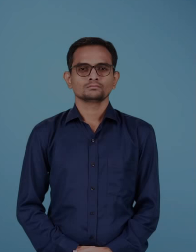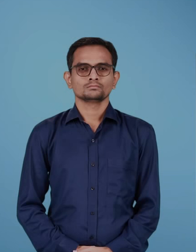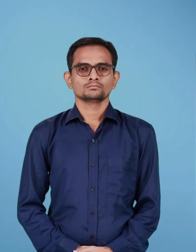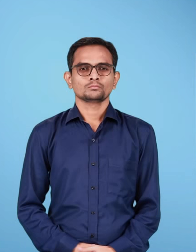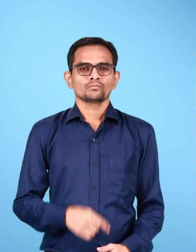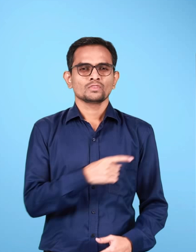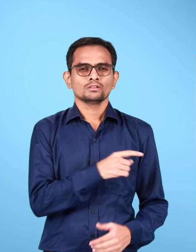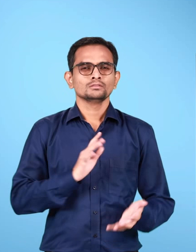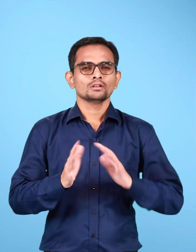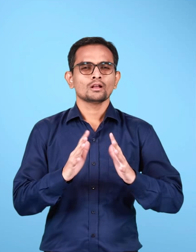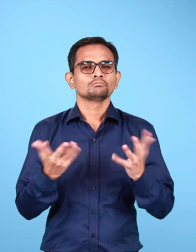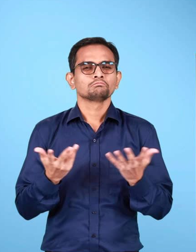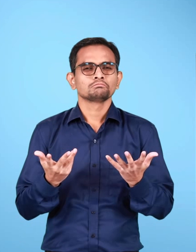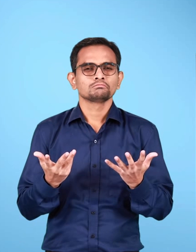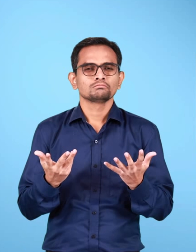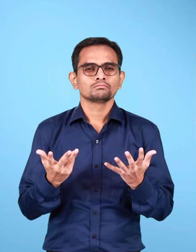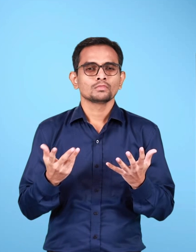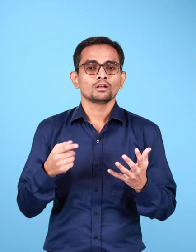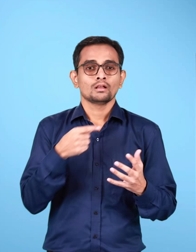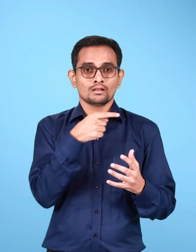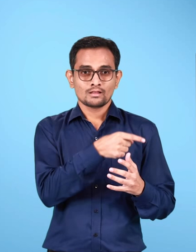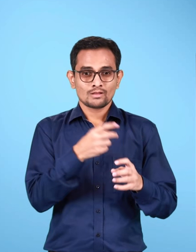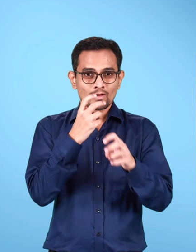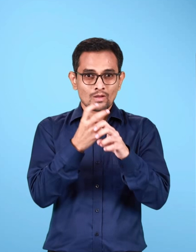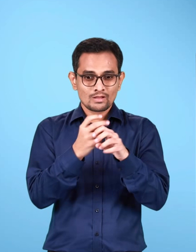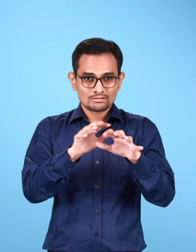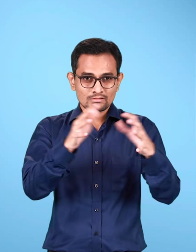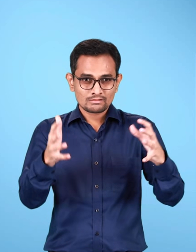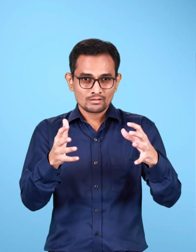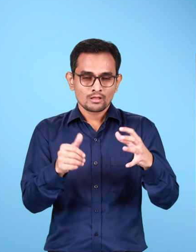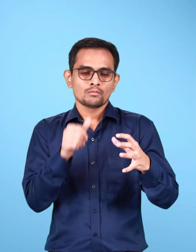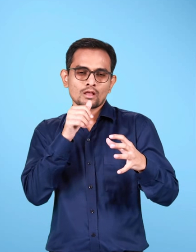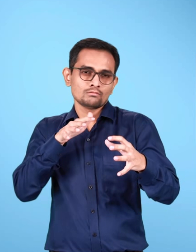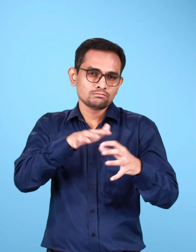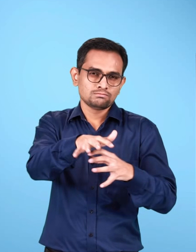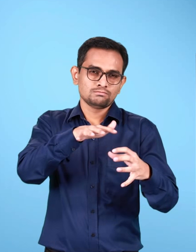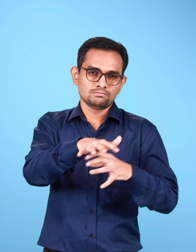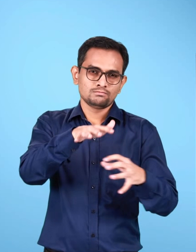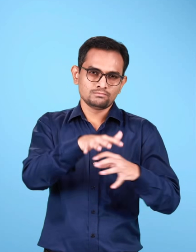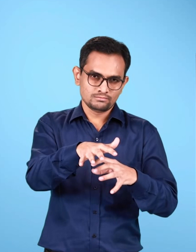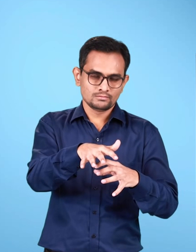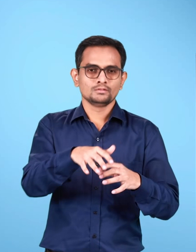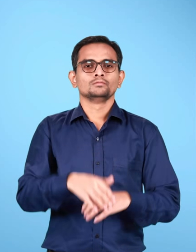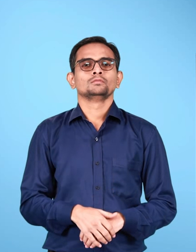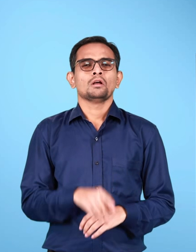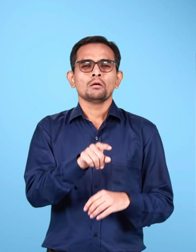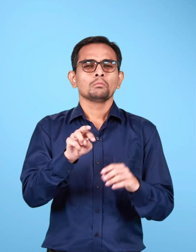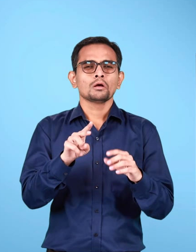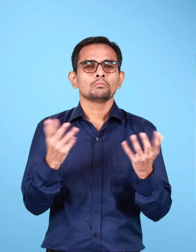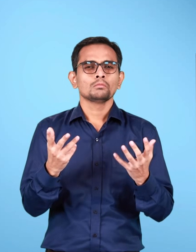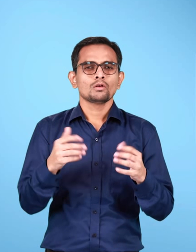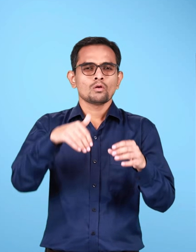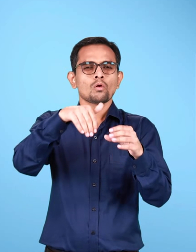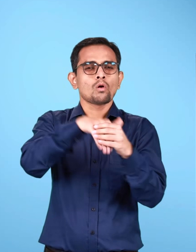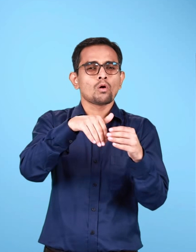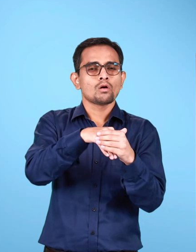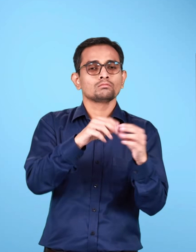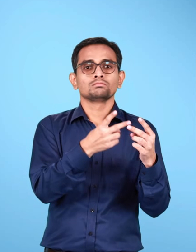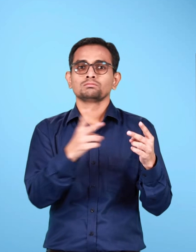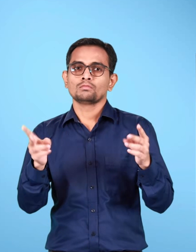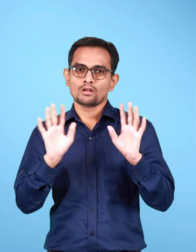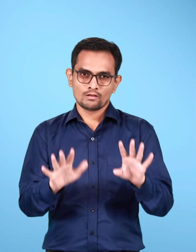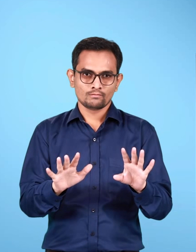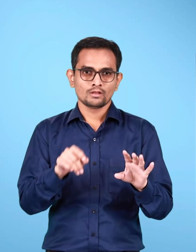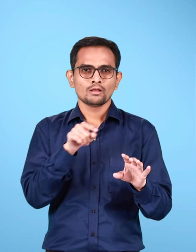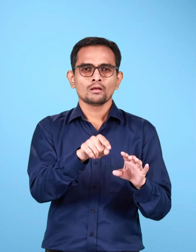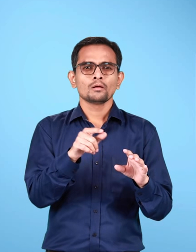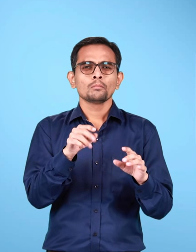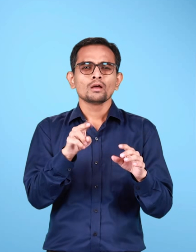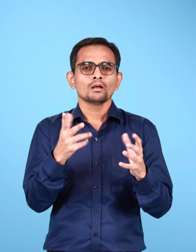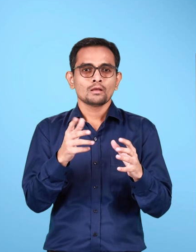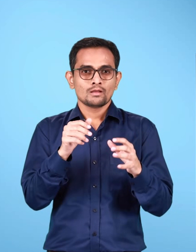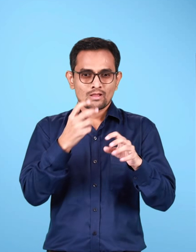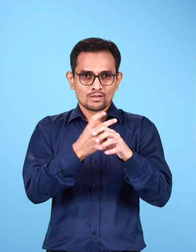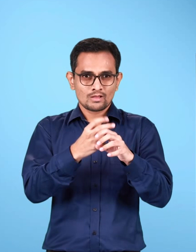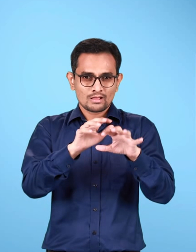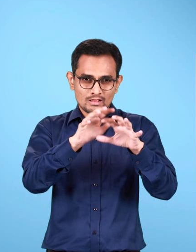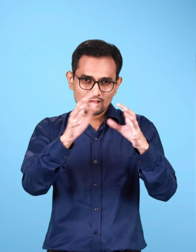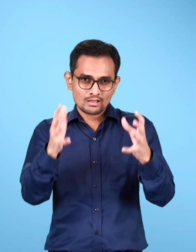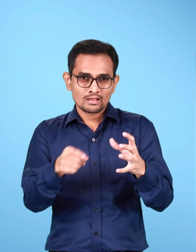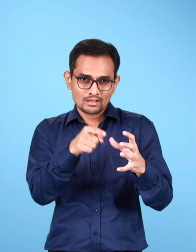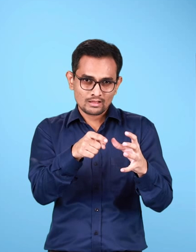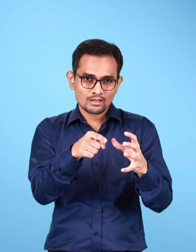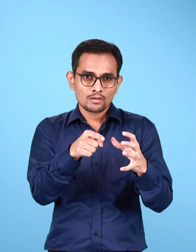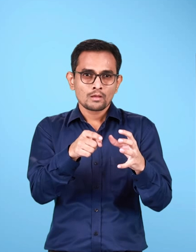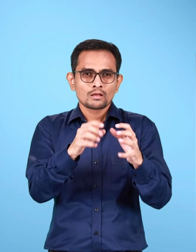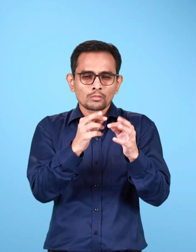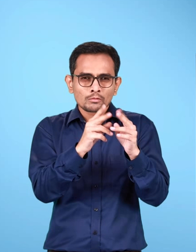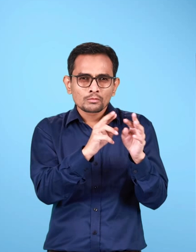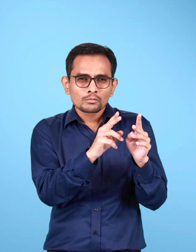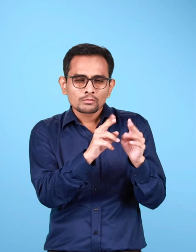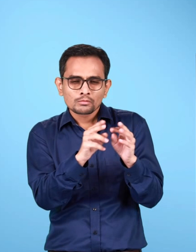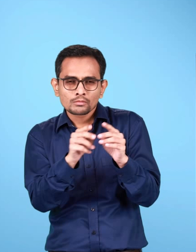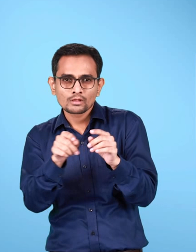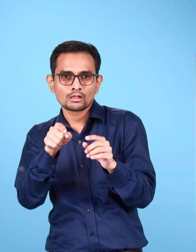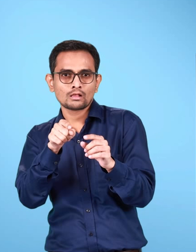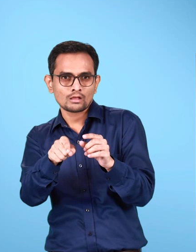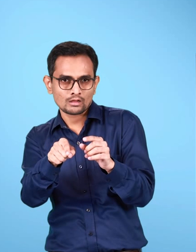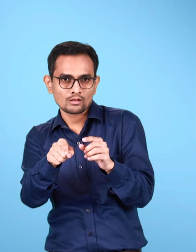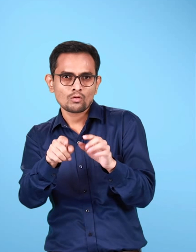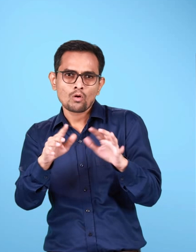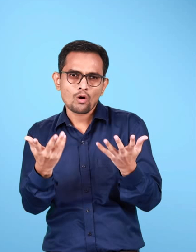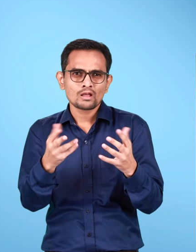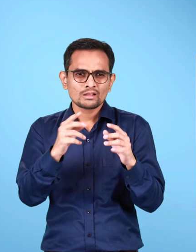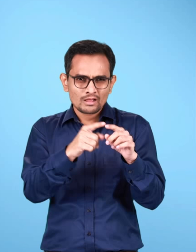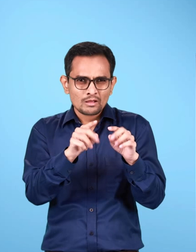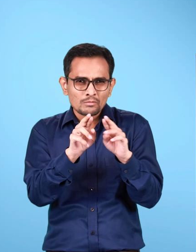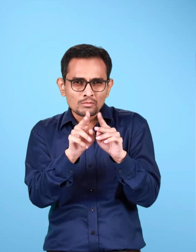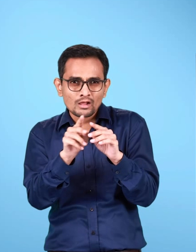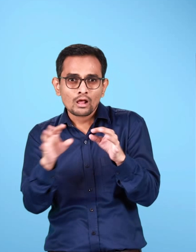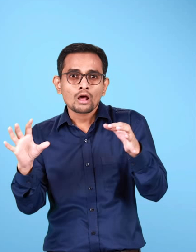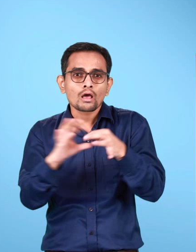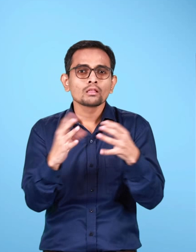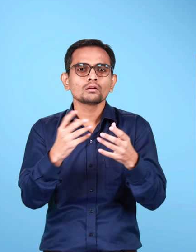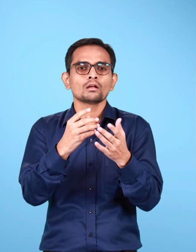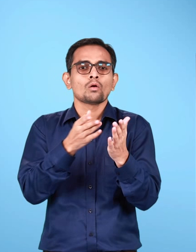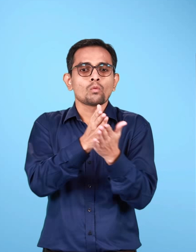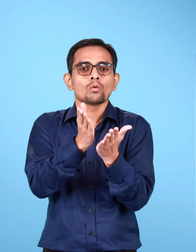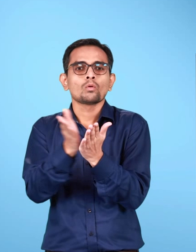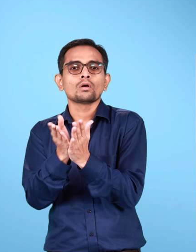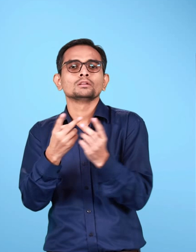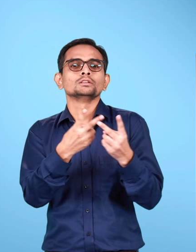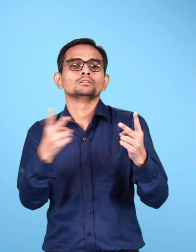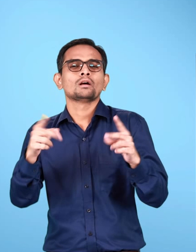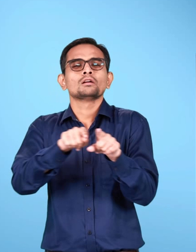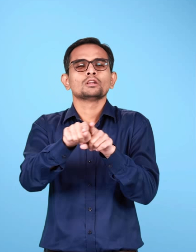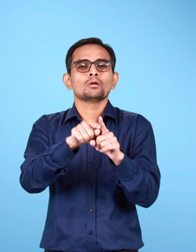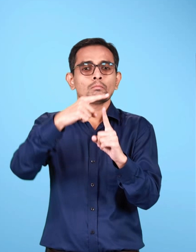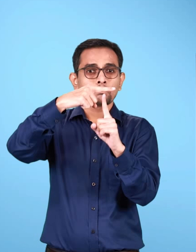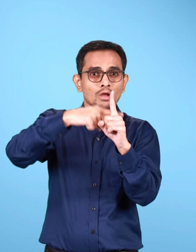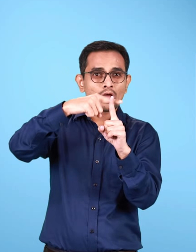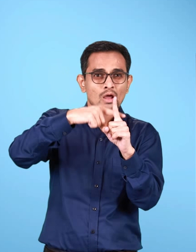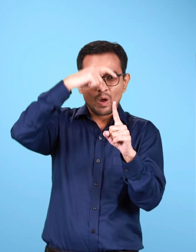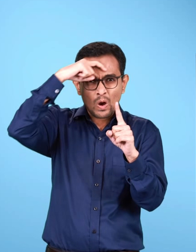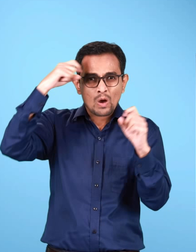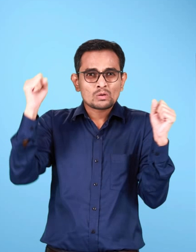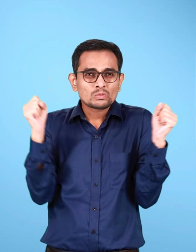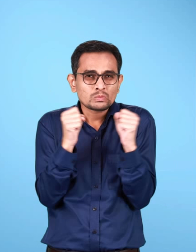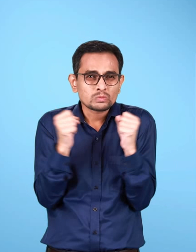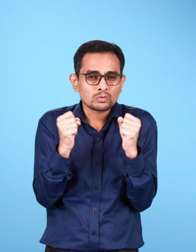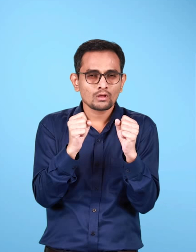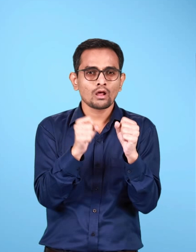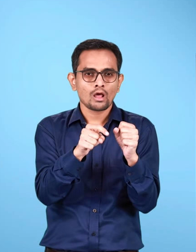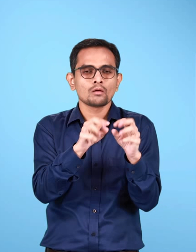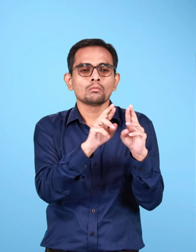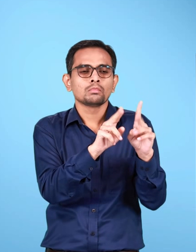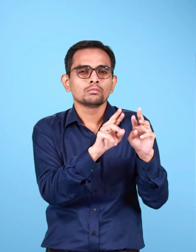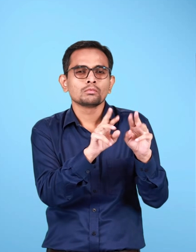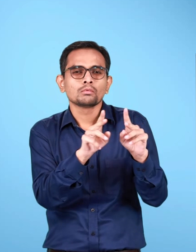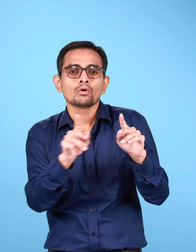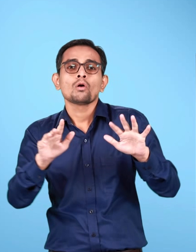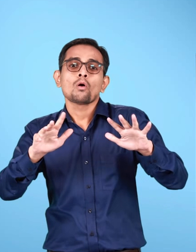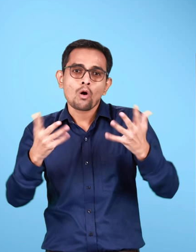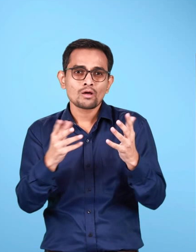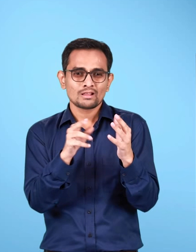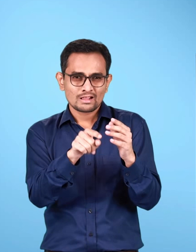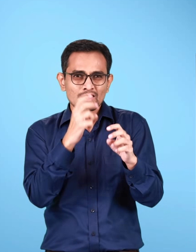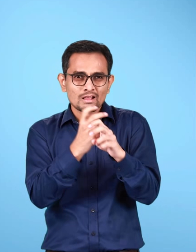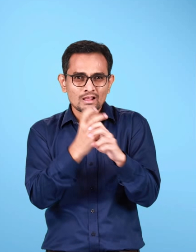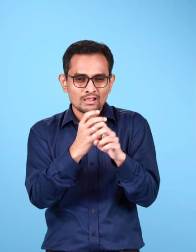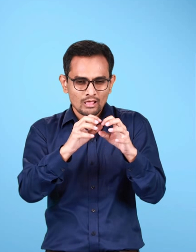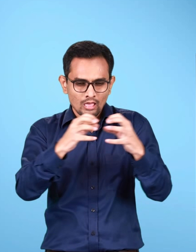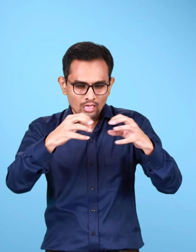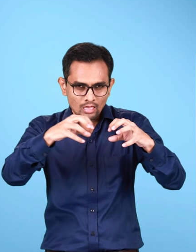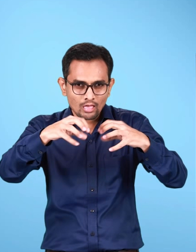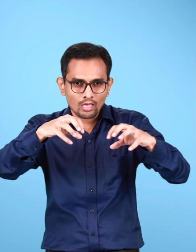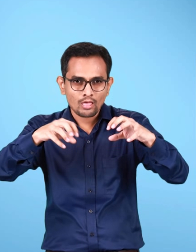Weathering The sign for weathering is this. The sign can be modified depending on the context. Weathering is the breaking up of the rocks on the earth’s surface. The breaking up of rocks, can happen due to several reasons, such as temperature changes,